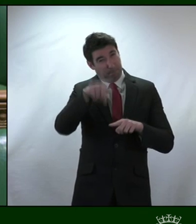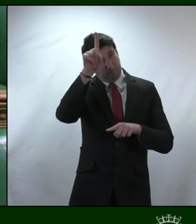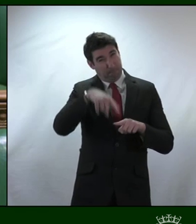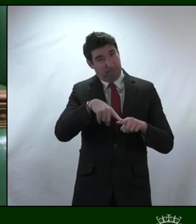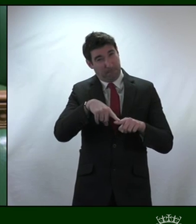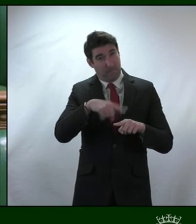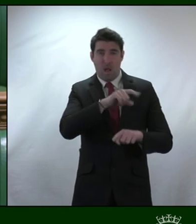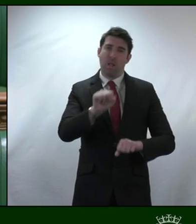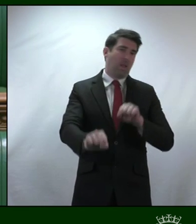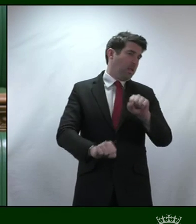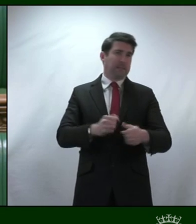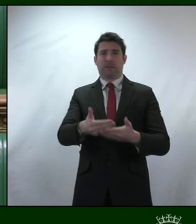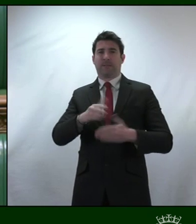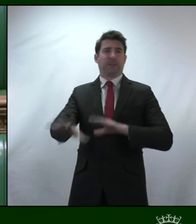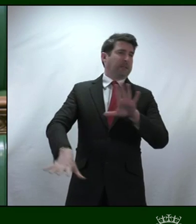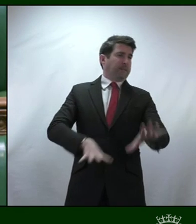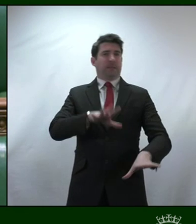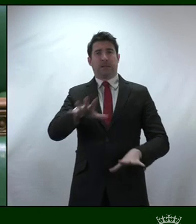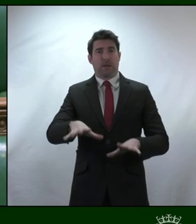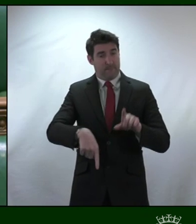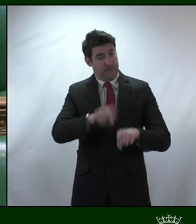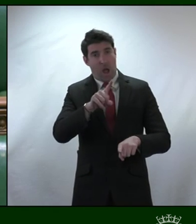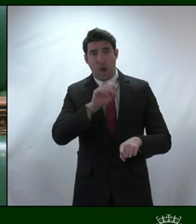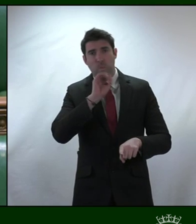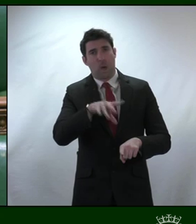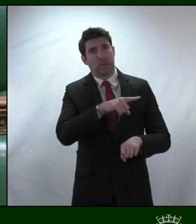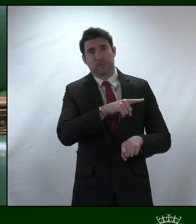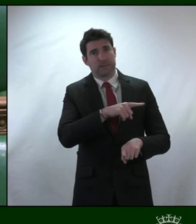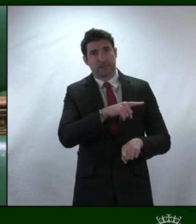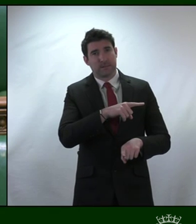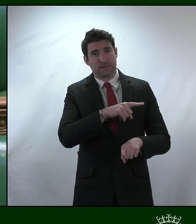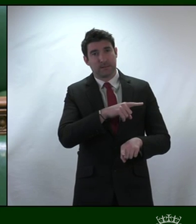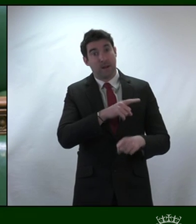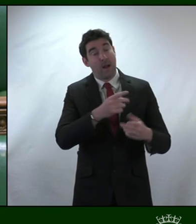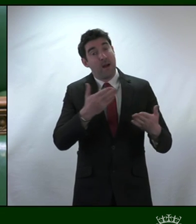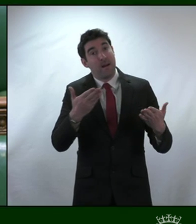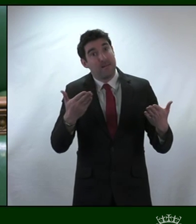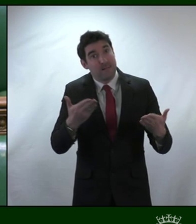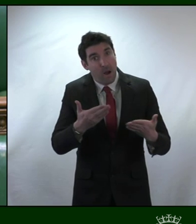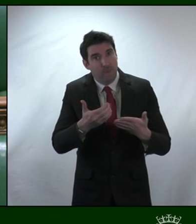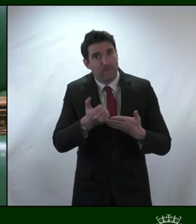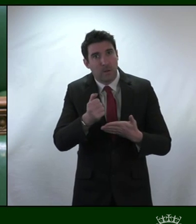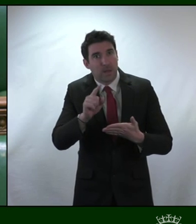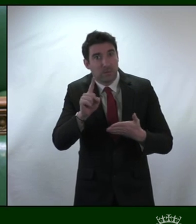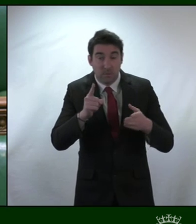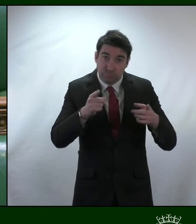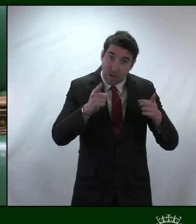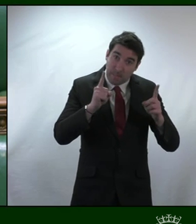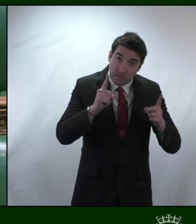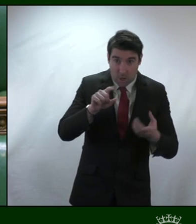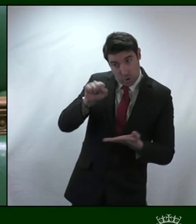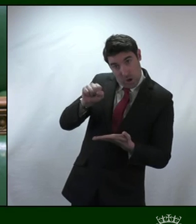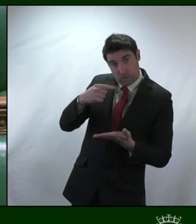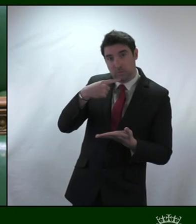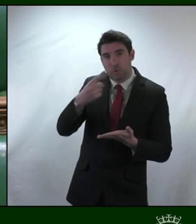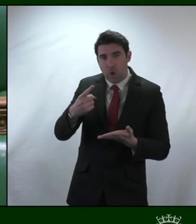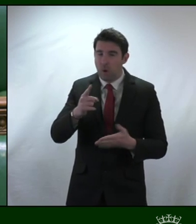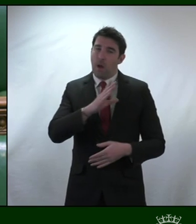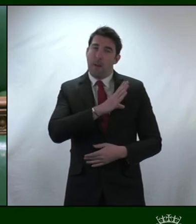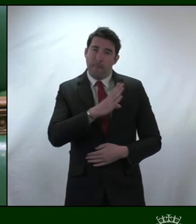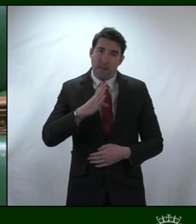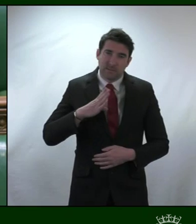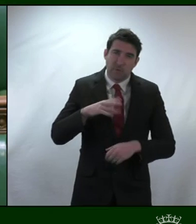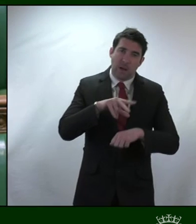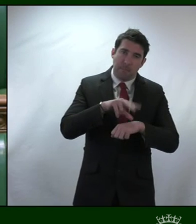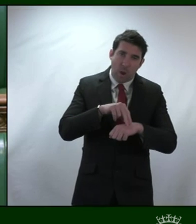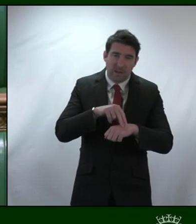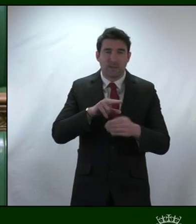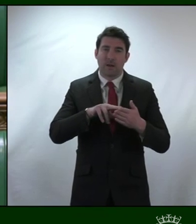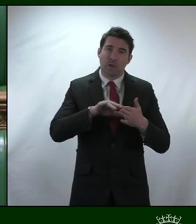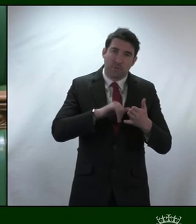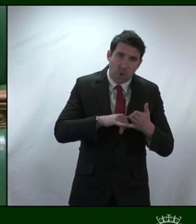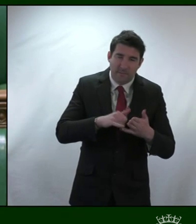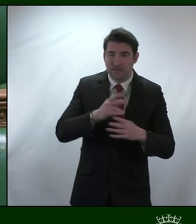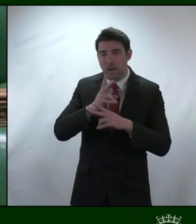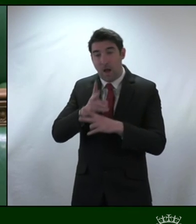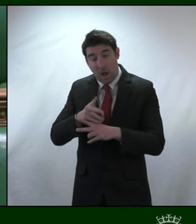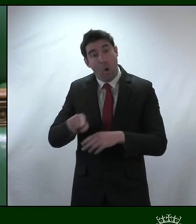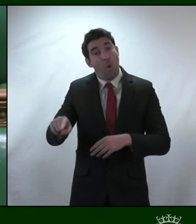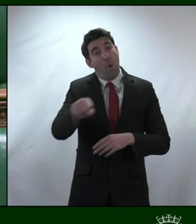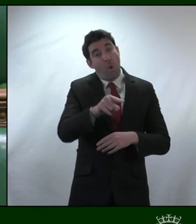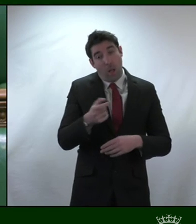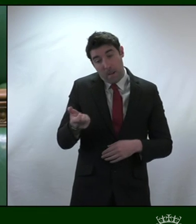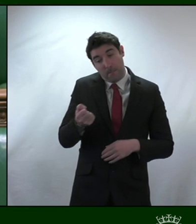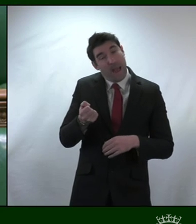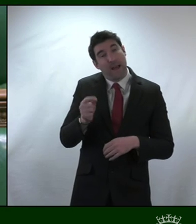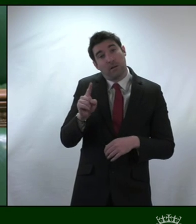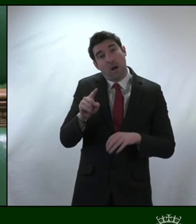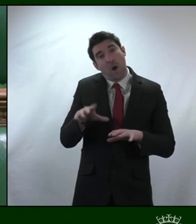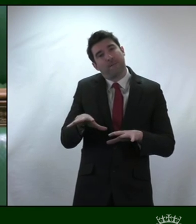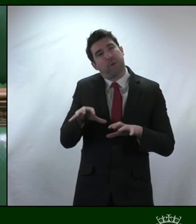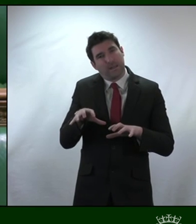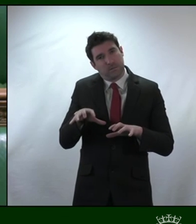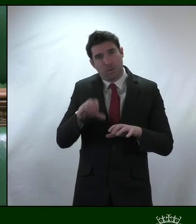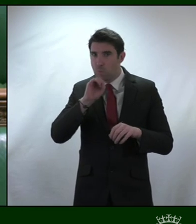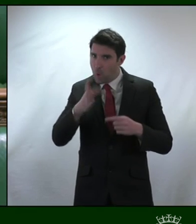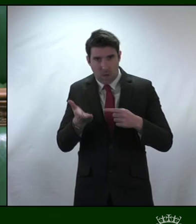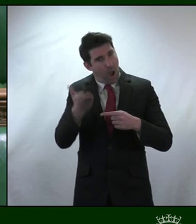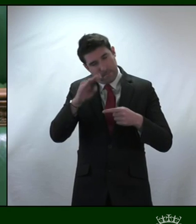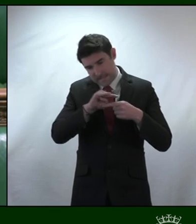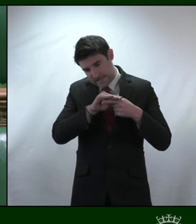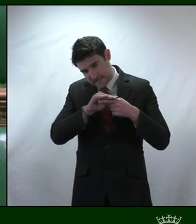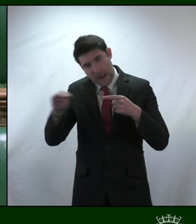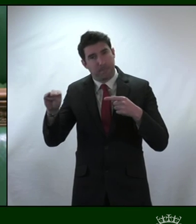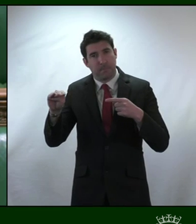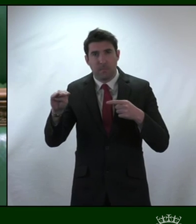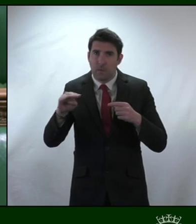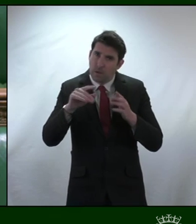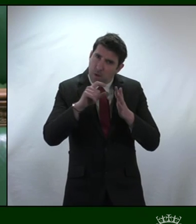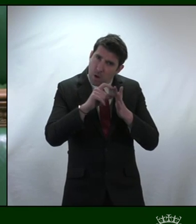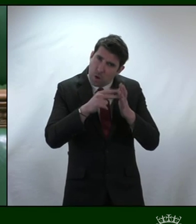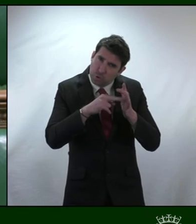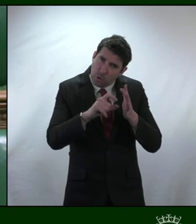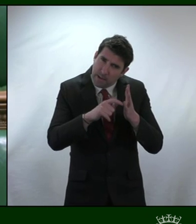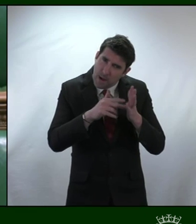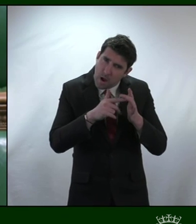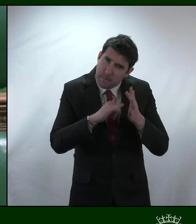Now we learn that, while the Prime Minister and the Chancellor are telling the armed forces, police officers, careworkers and firefighters that they will get a pay freeze, Dominic Cummings has been handed at least a £40,000 pay rise.